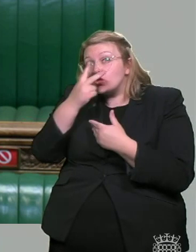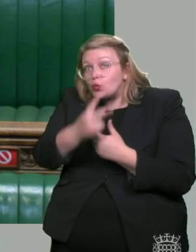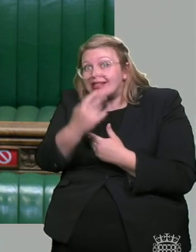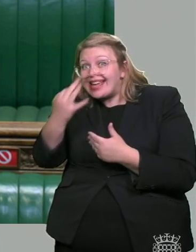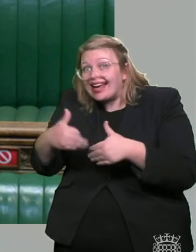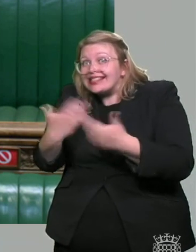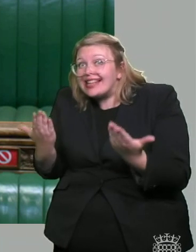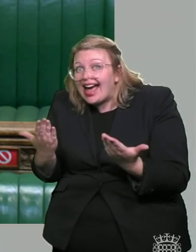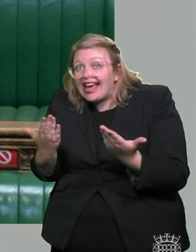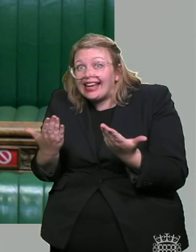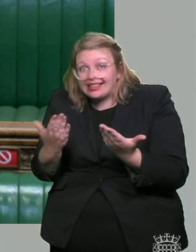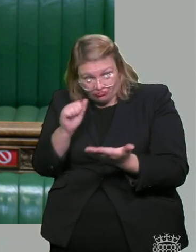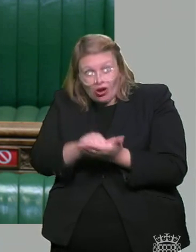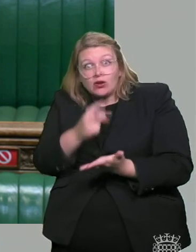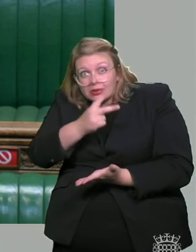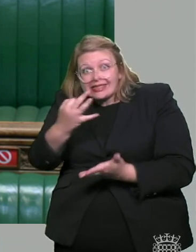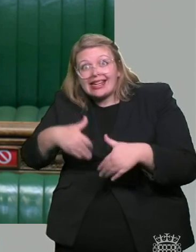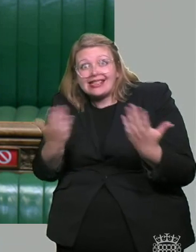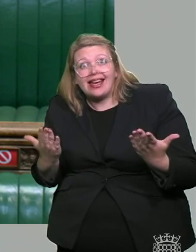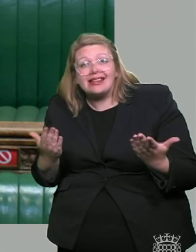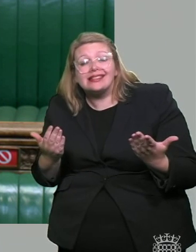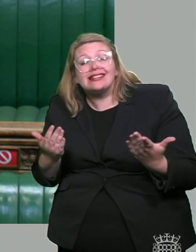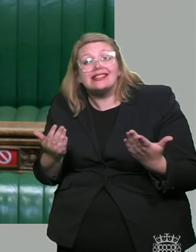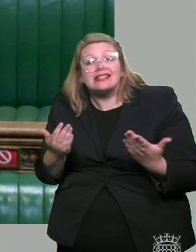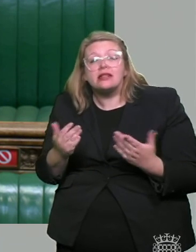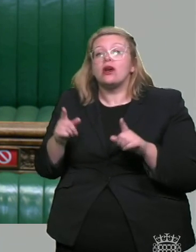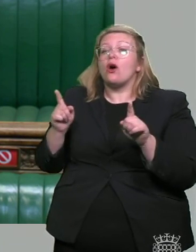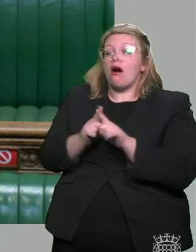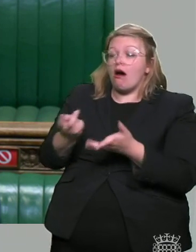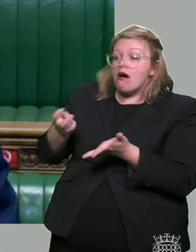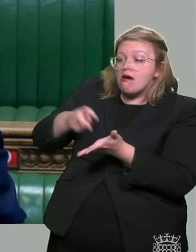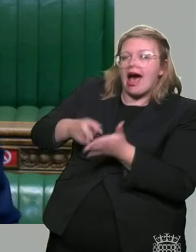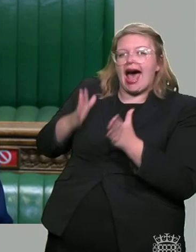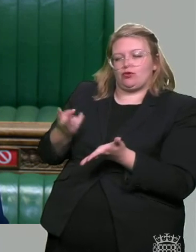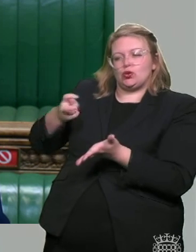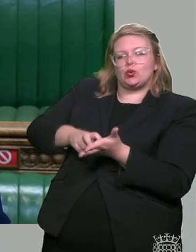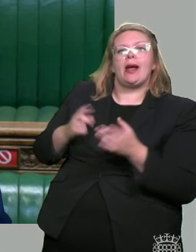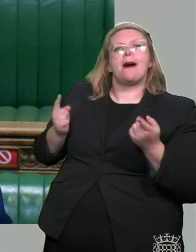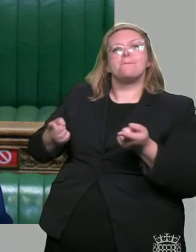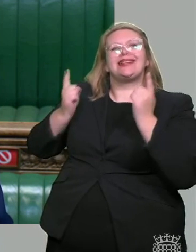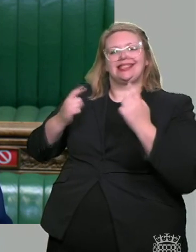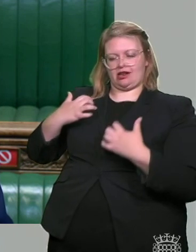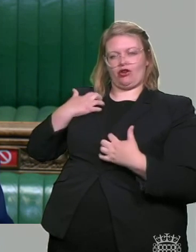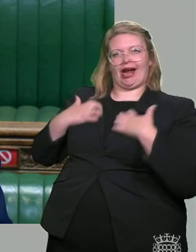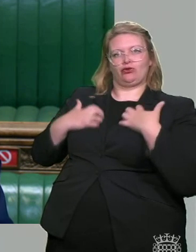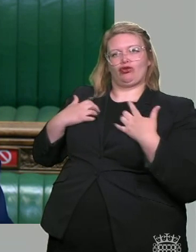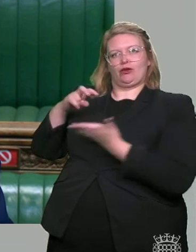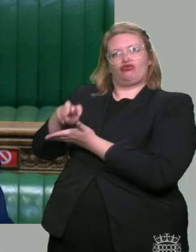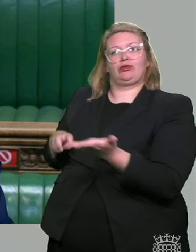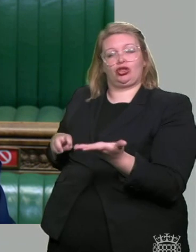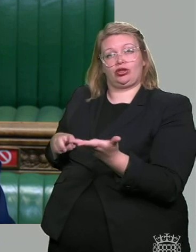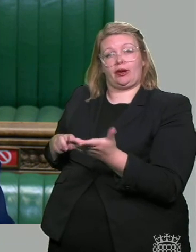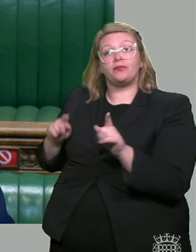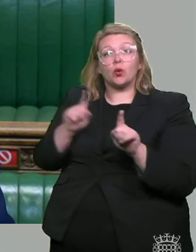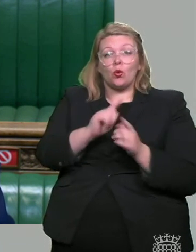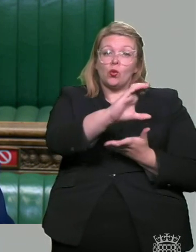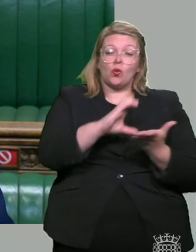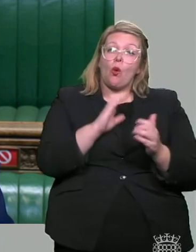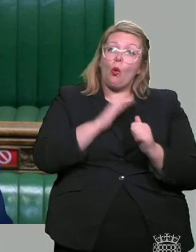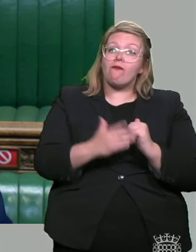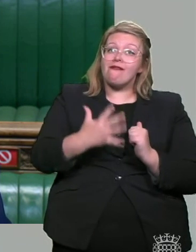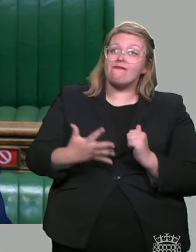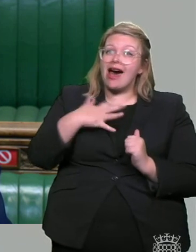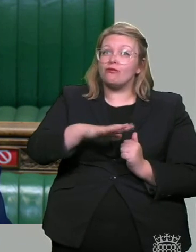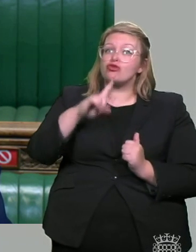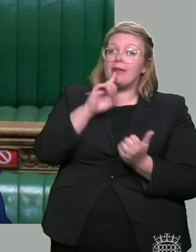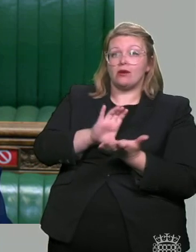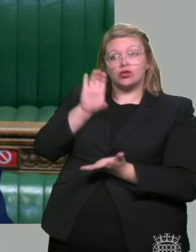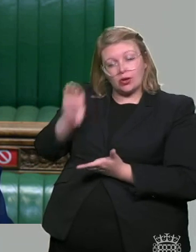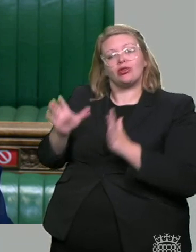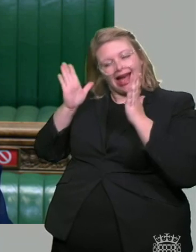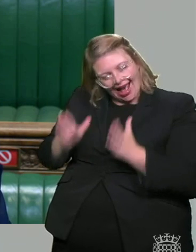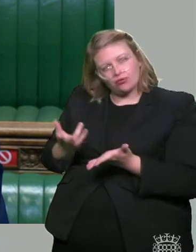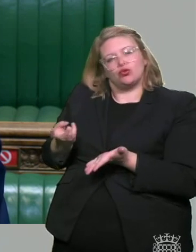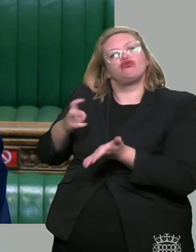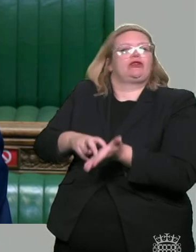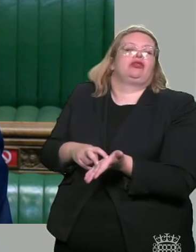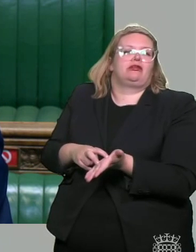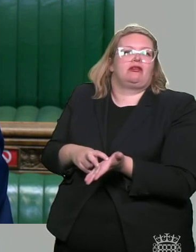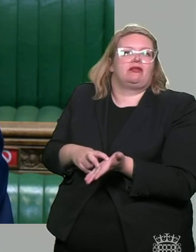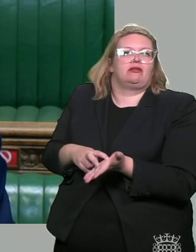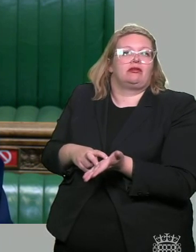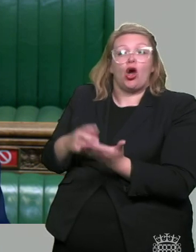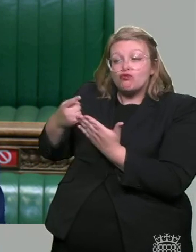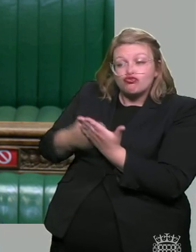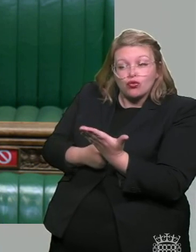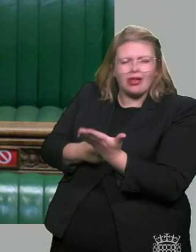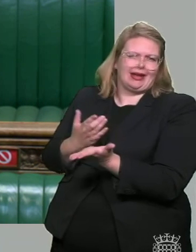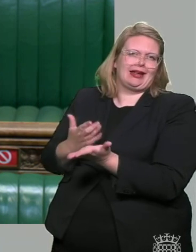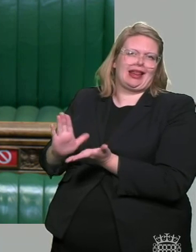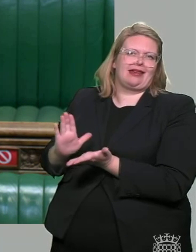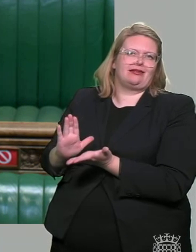He will also know that any donation must be recorded in the register of Ministers’ interests, and that under the law any donation of over £500 to a political party must be registered and declared, so the rules are very clear.